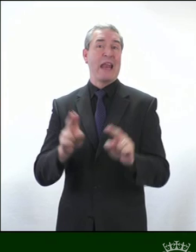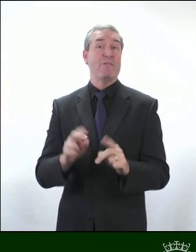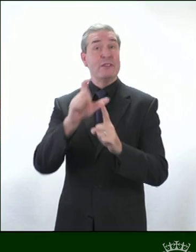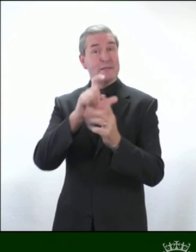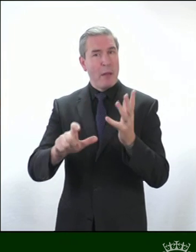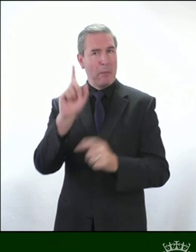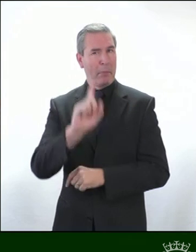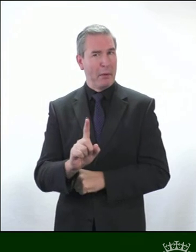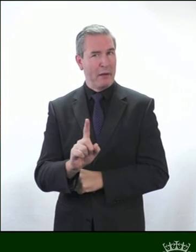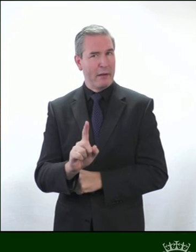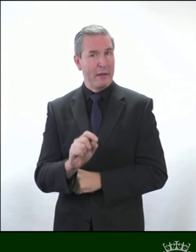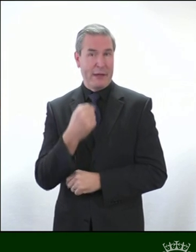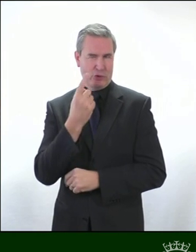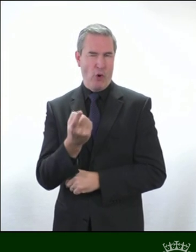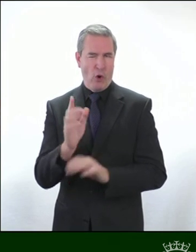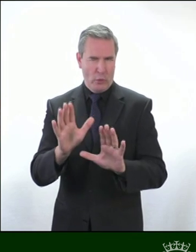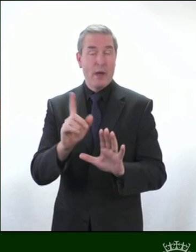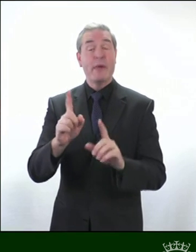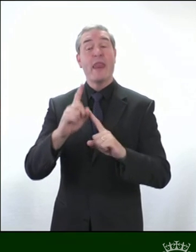Today, I am proudly wearing purple to celebrate the International Day for Disabled People, which is of course tomorrow.